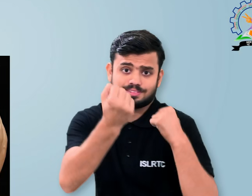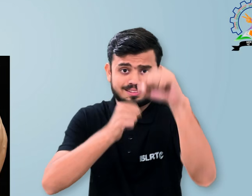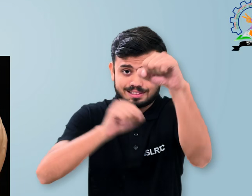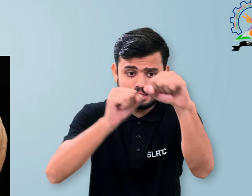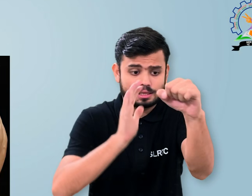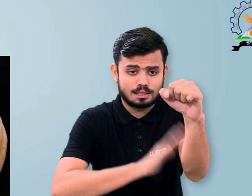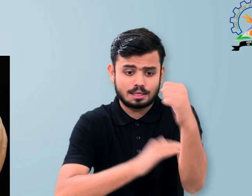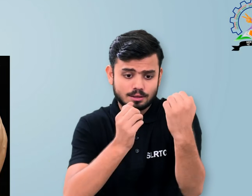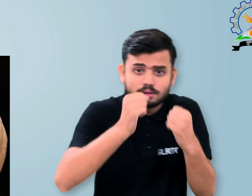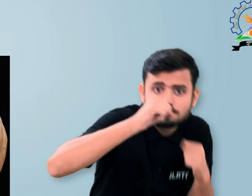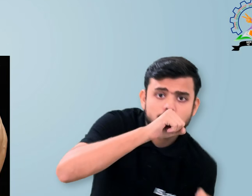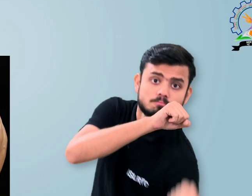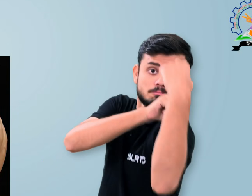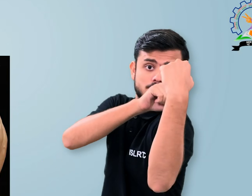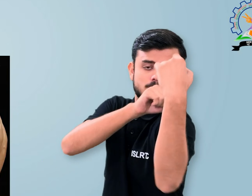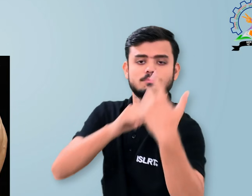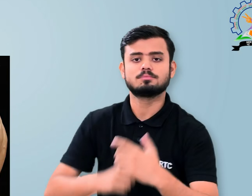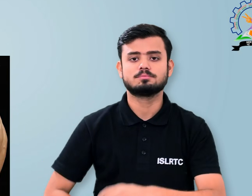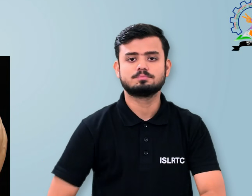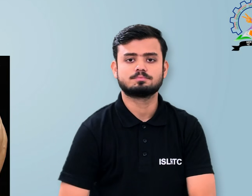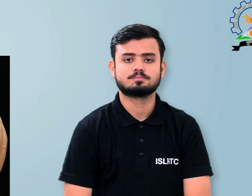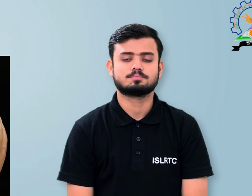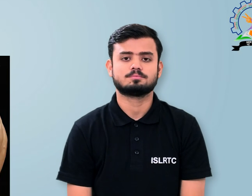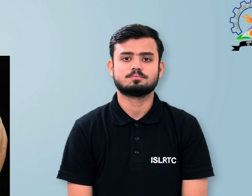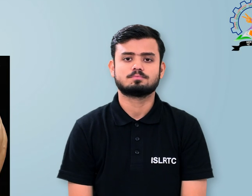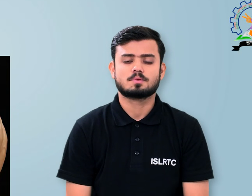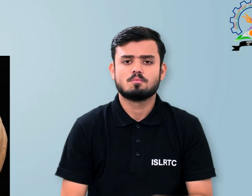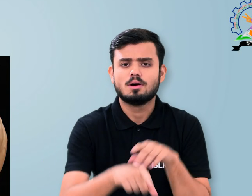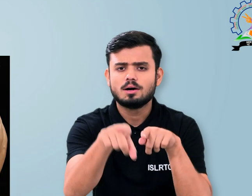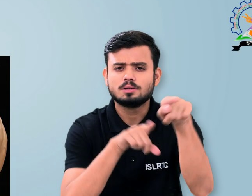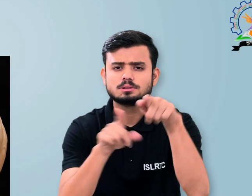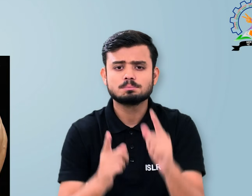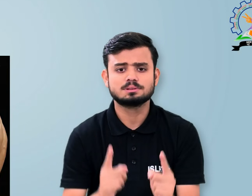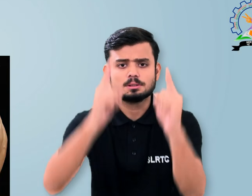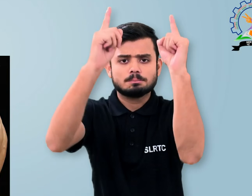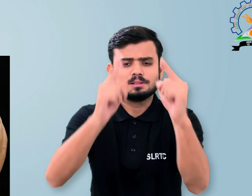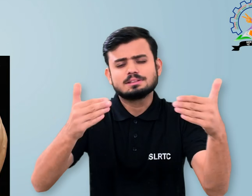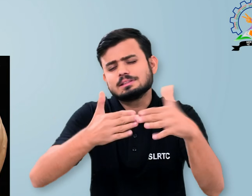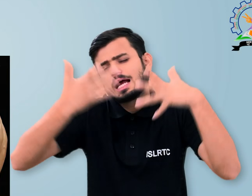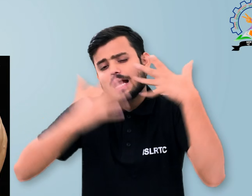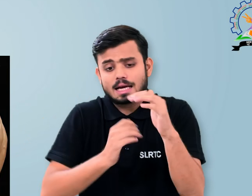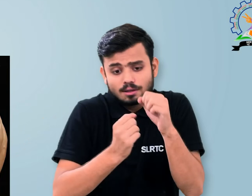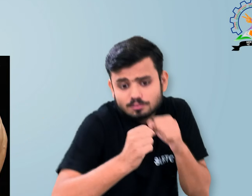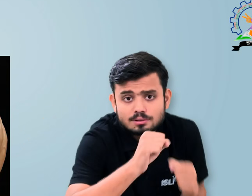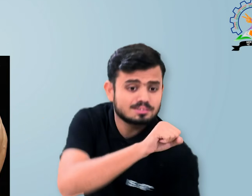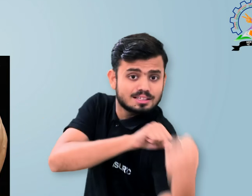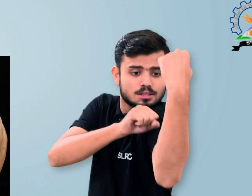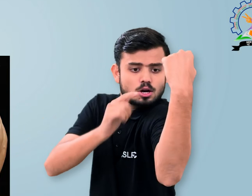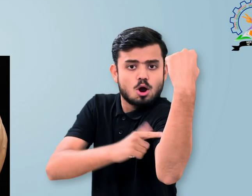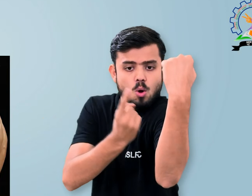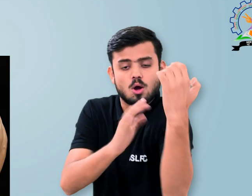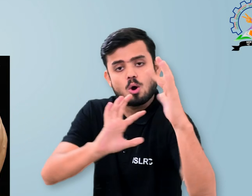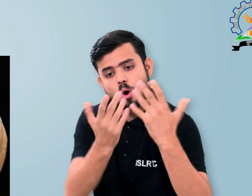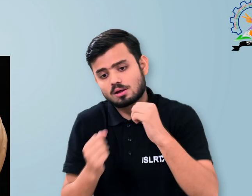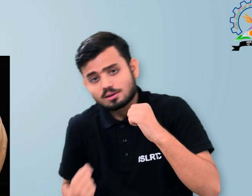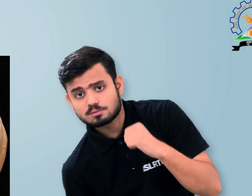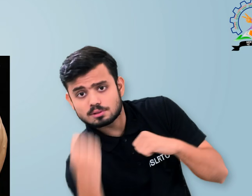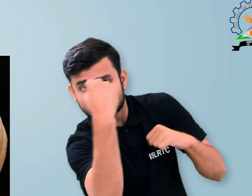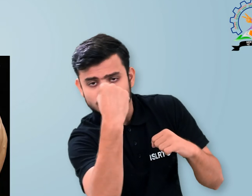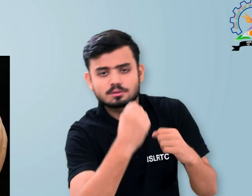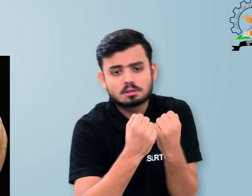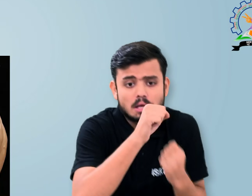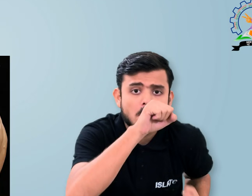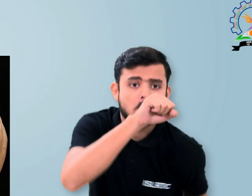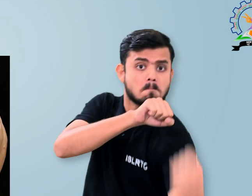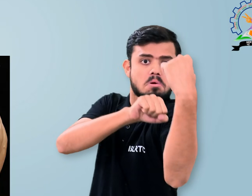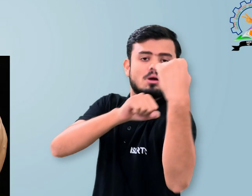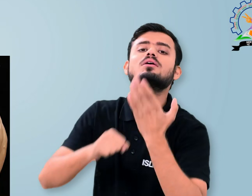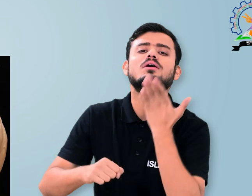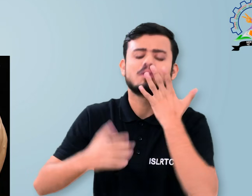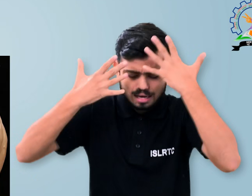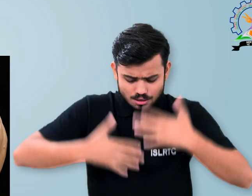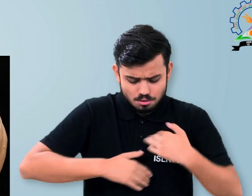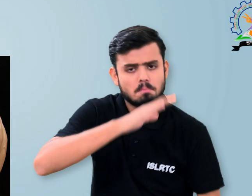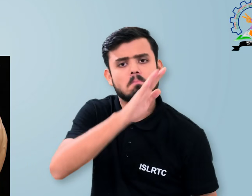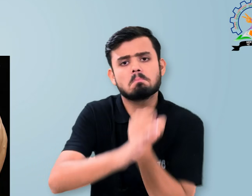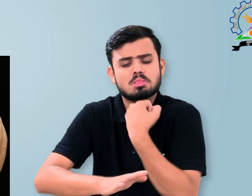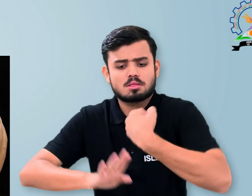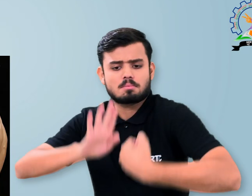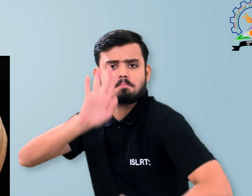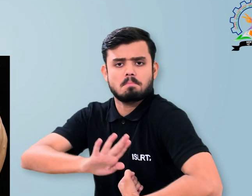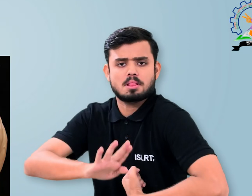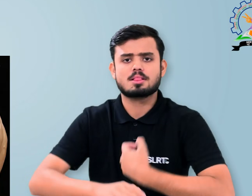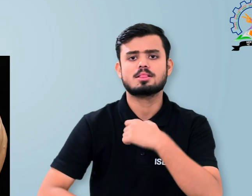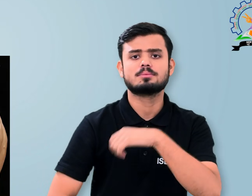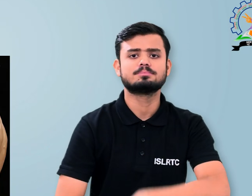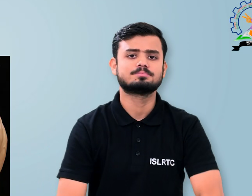Bolo Punch A bolo punch is a boxing technique that combines a hook and an uppercut into a circular motion.